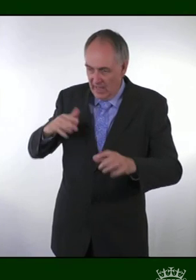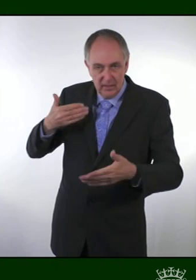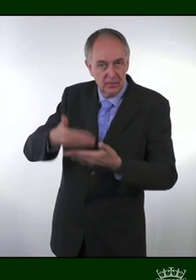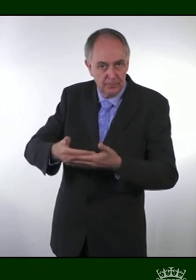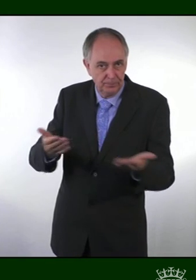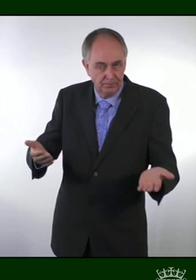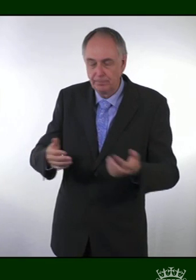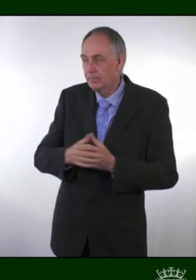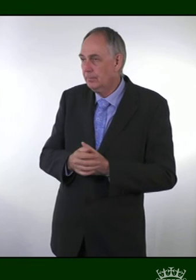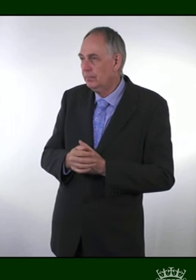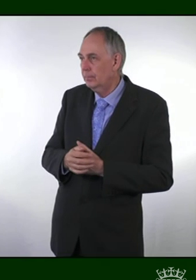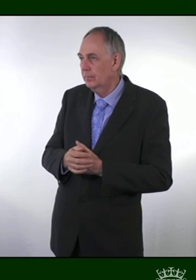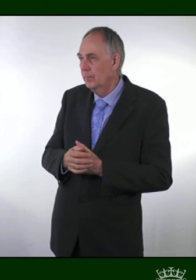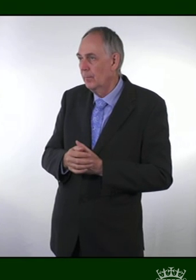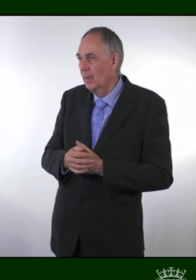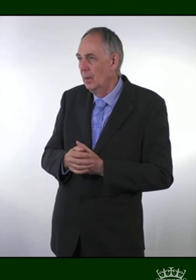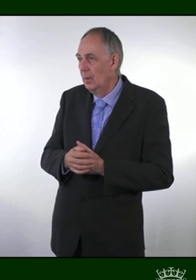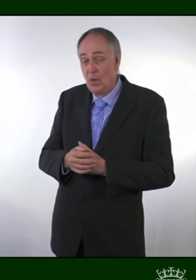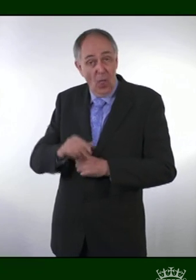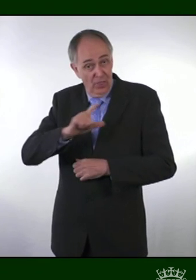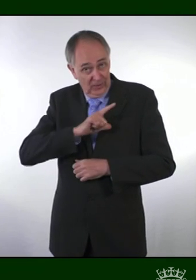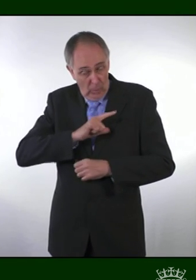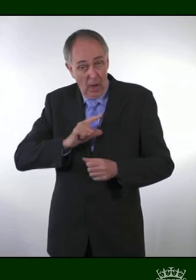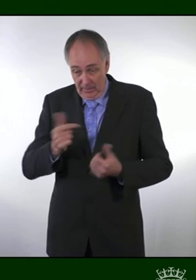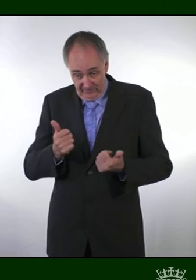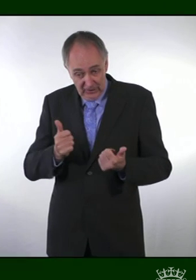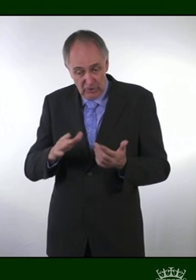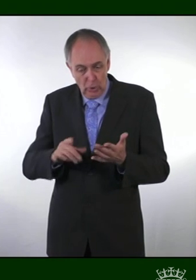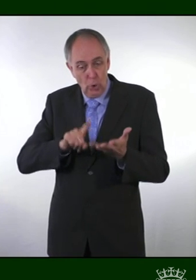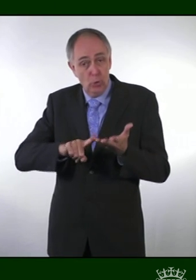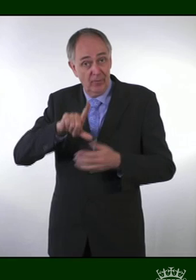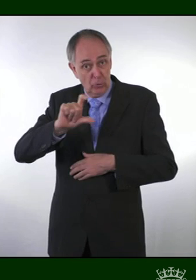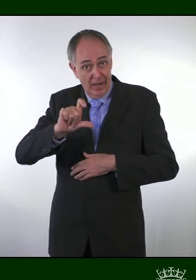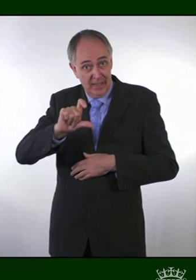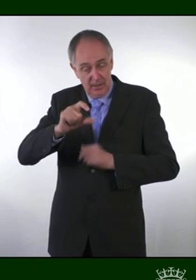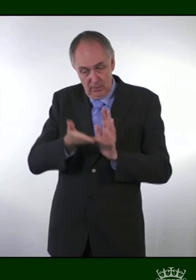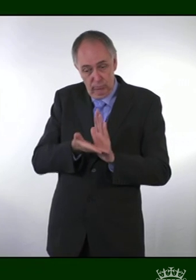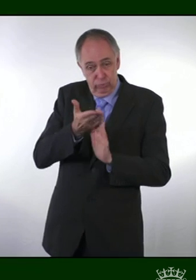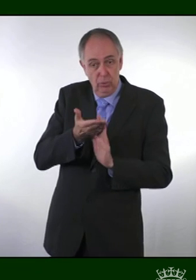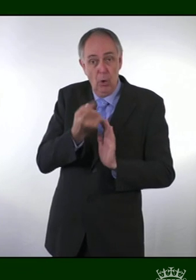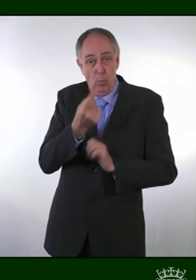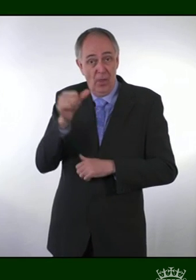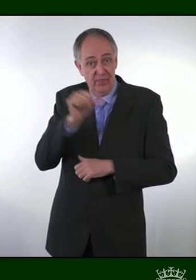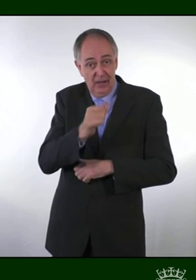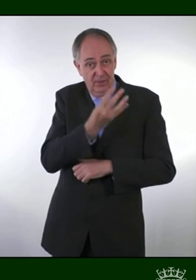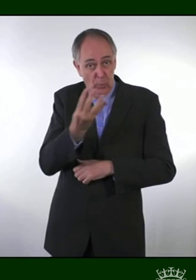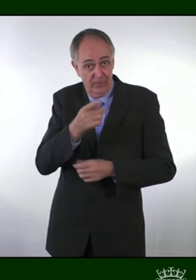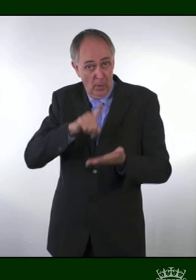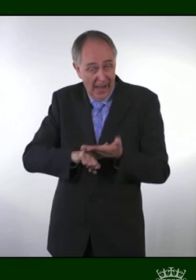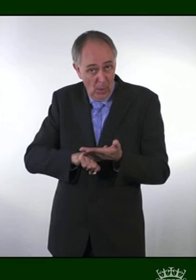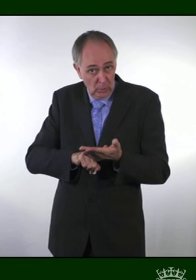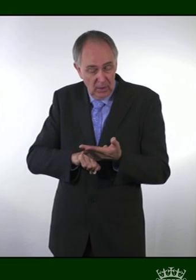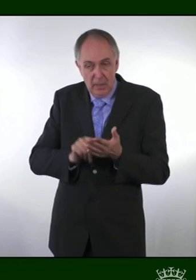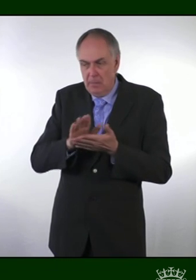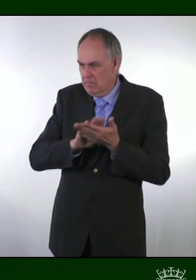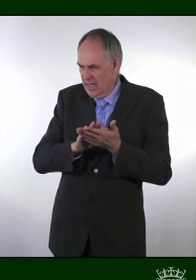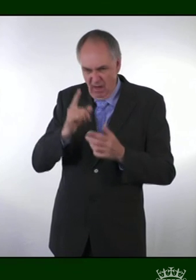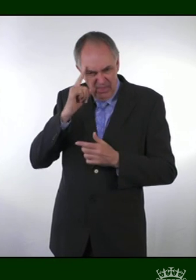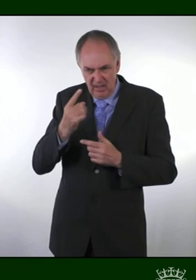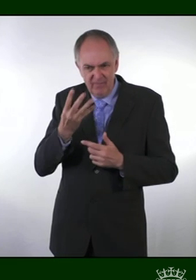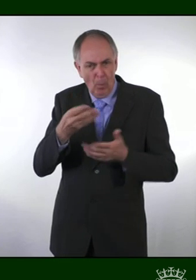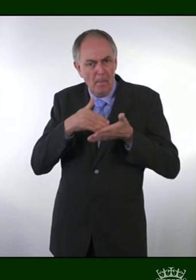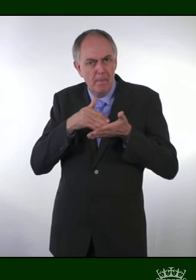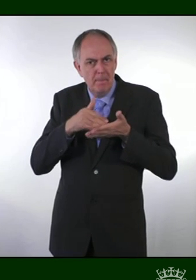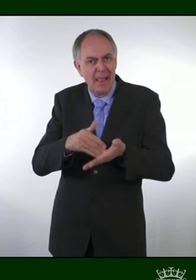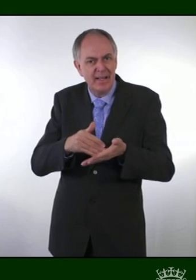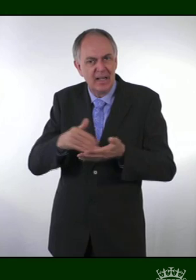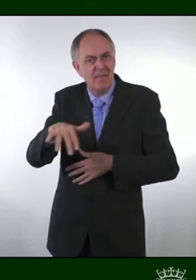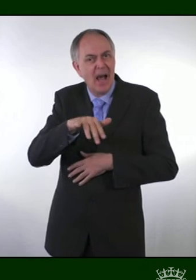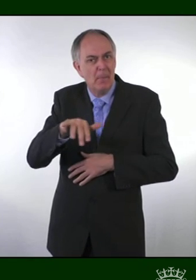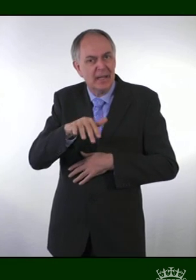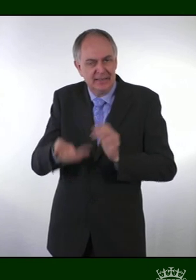I know how difficult it has been. That is why we uprated the universal credit by £1,044, benefiting, I think, 4 million families in this country.